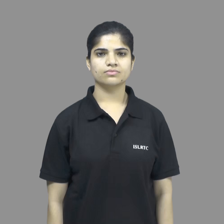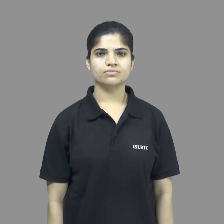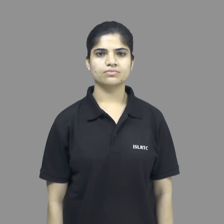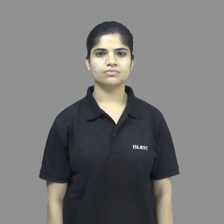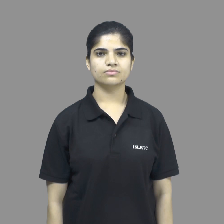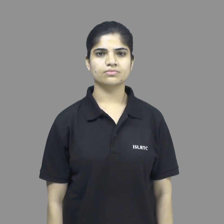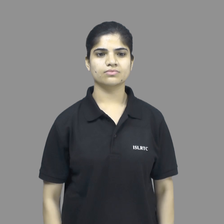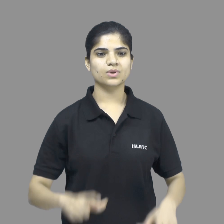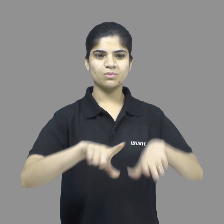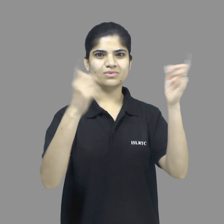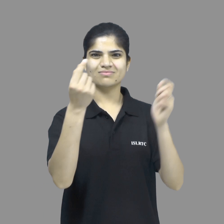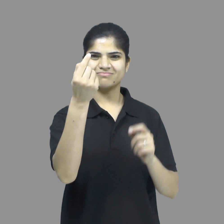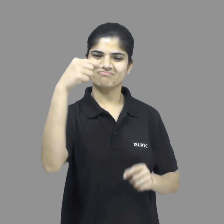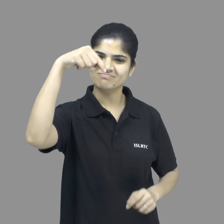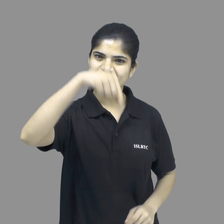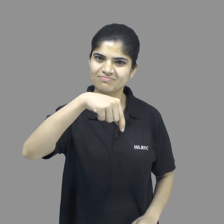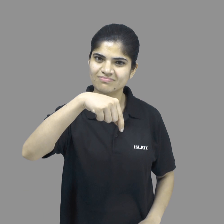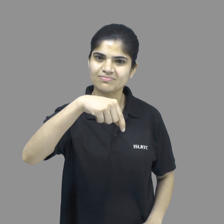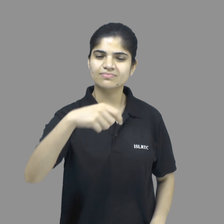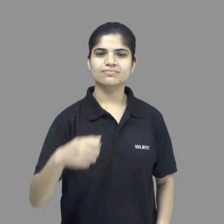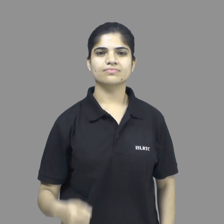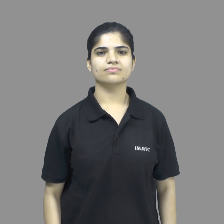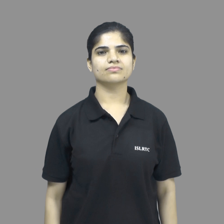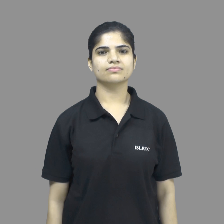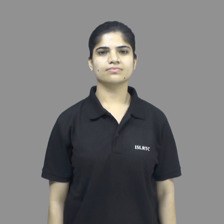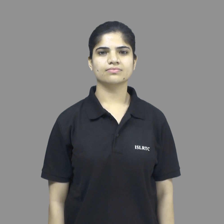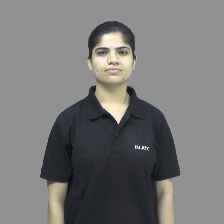Seed